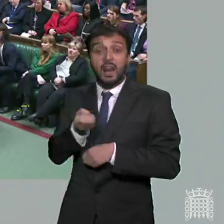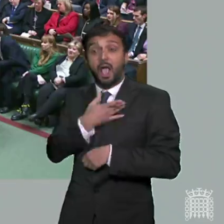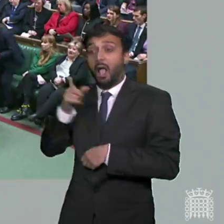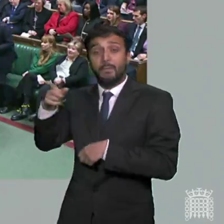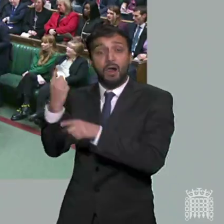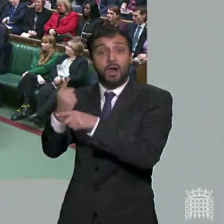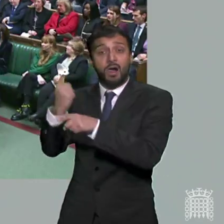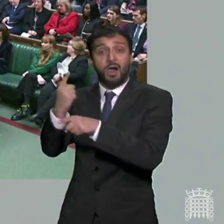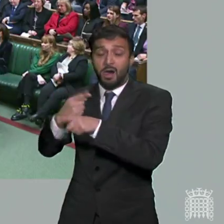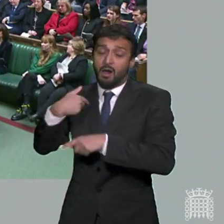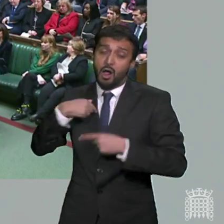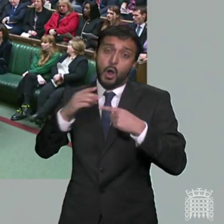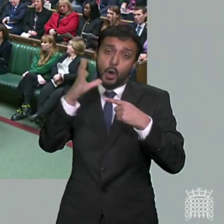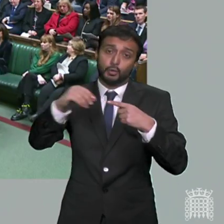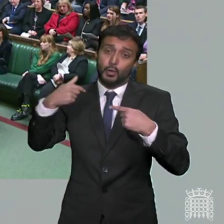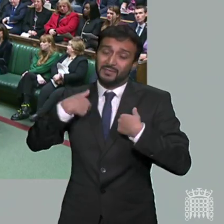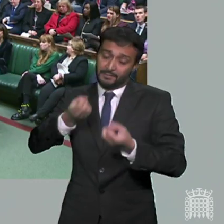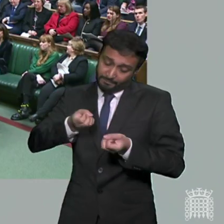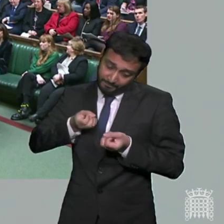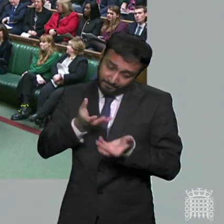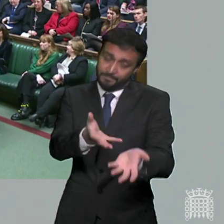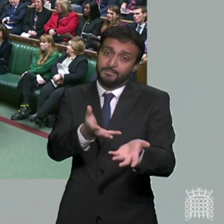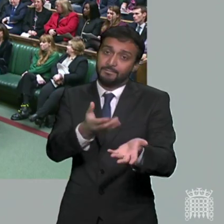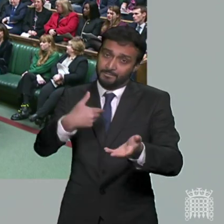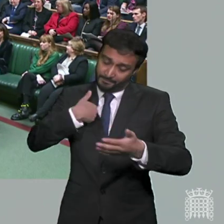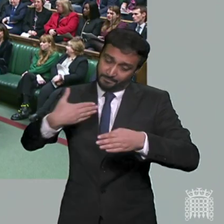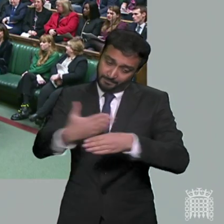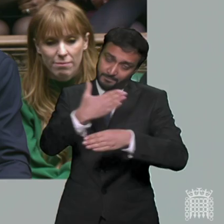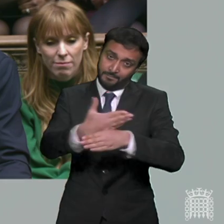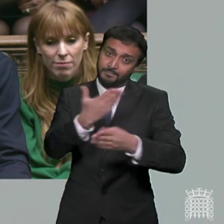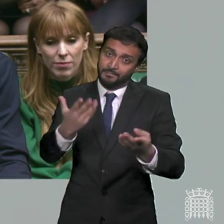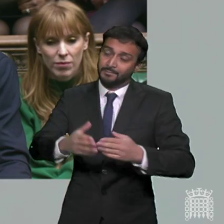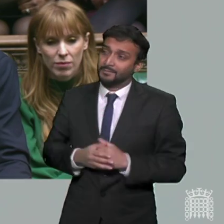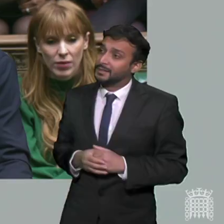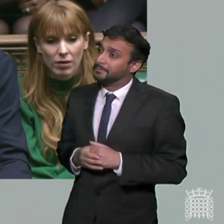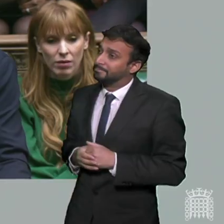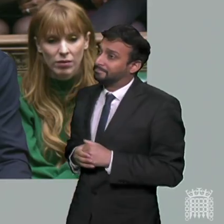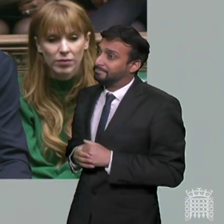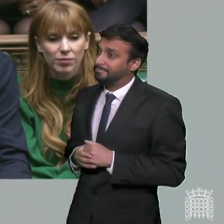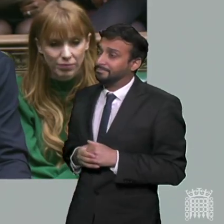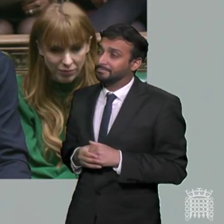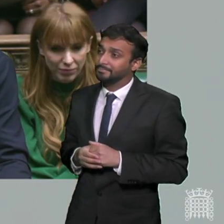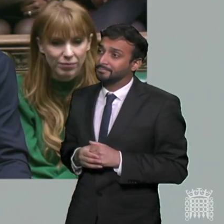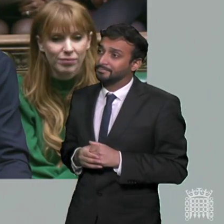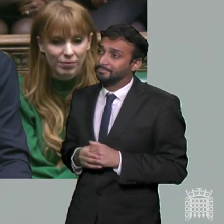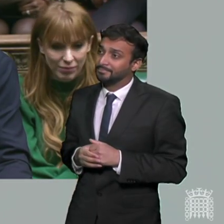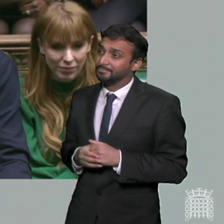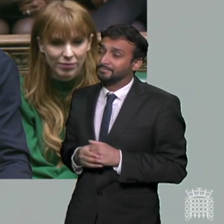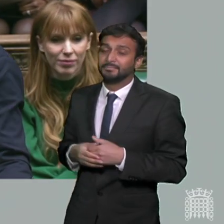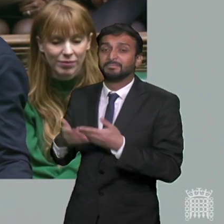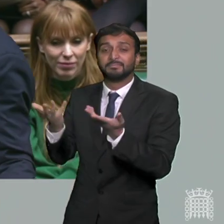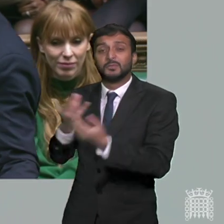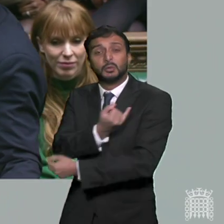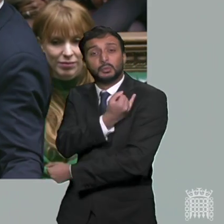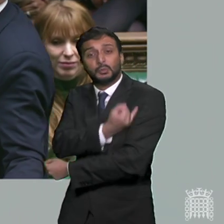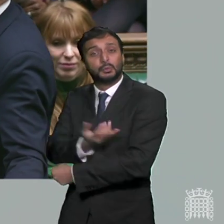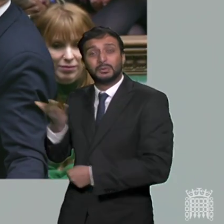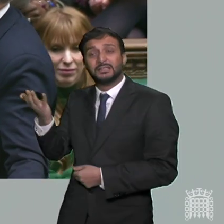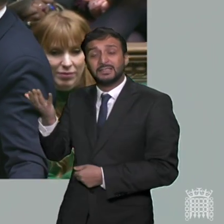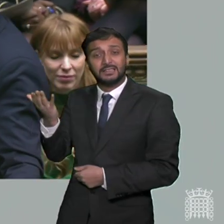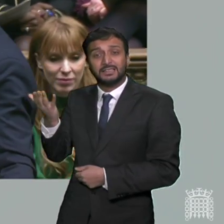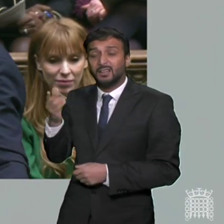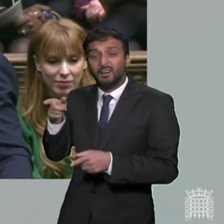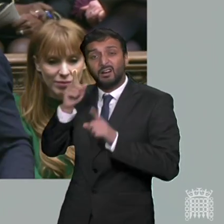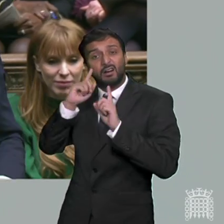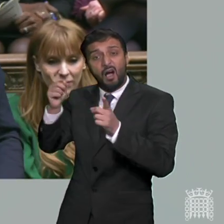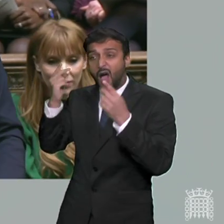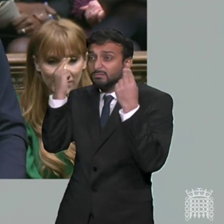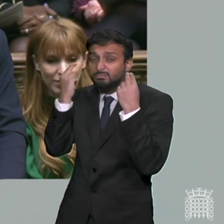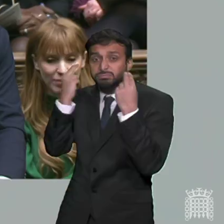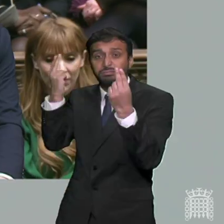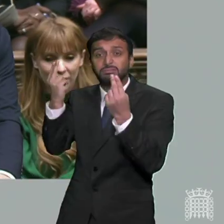As ever, the Prime Minister is too weak to stand up to his own side on behalf of the country.